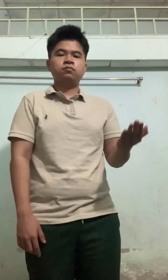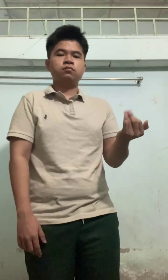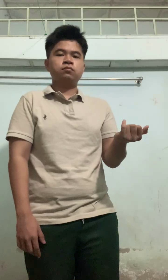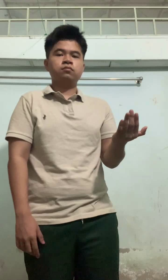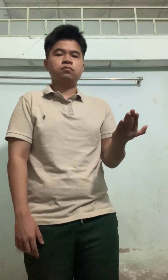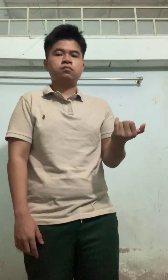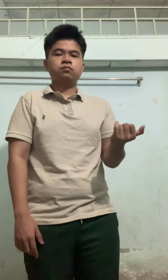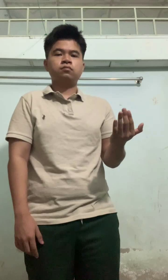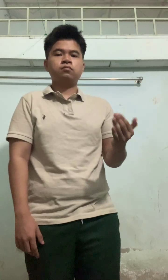yeu cau